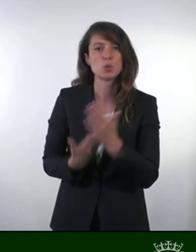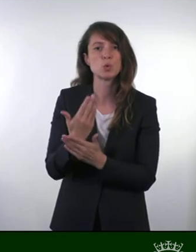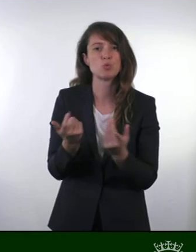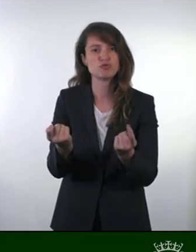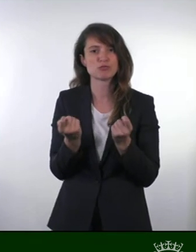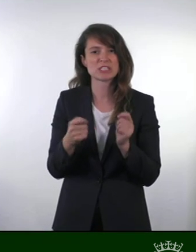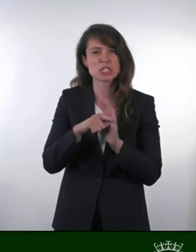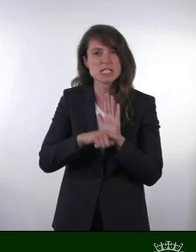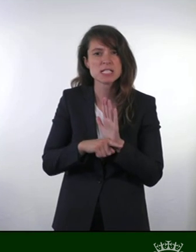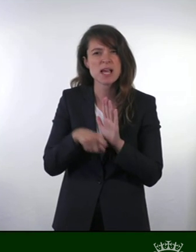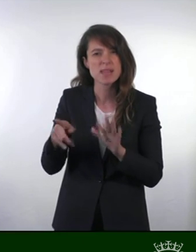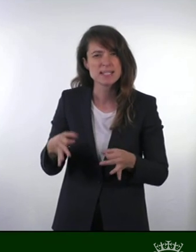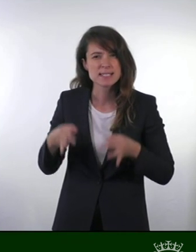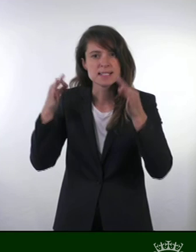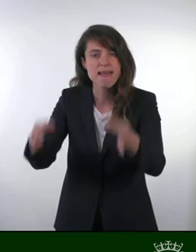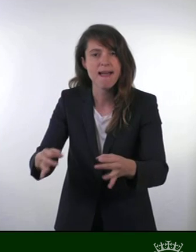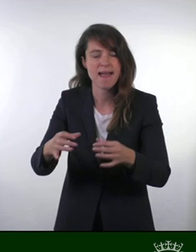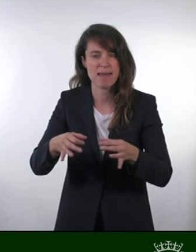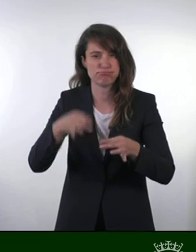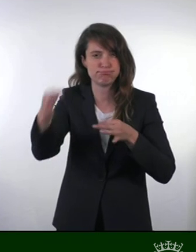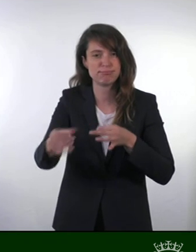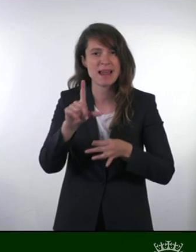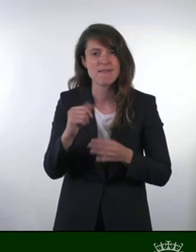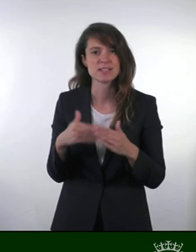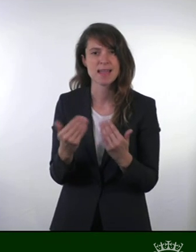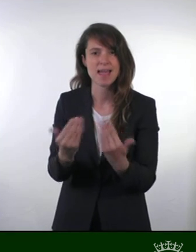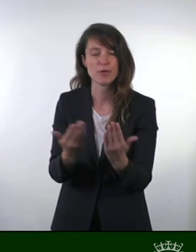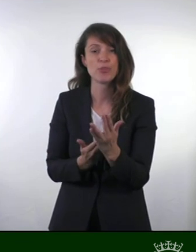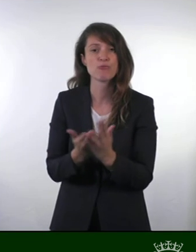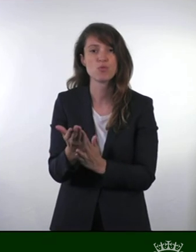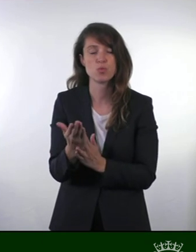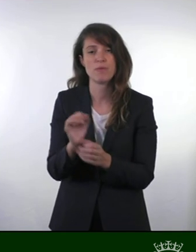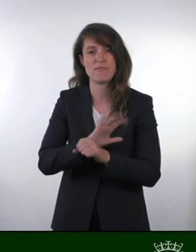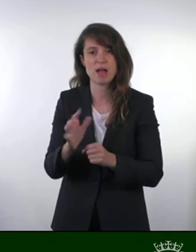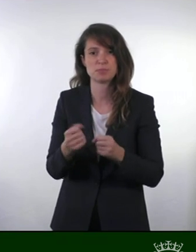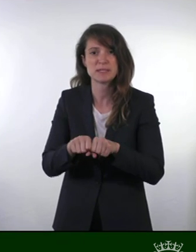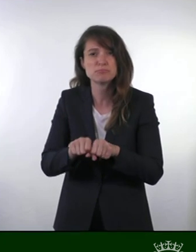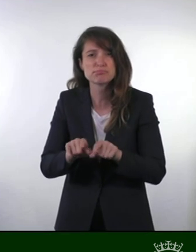That is a delay of 11 days, during which the virus was spreading in Leicester.